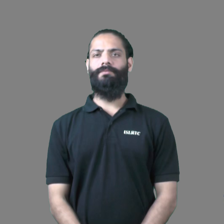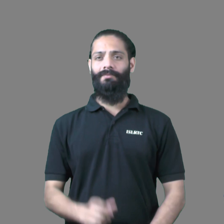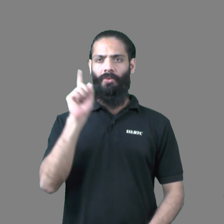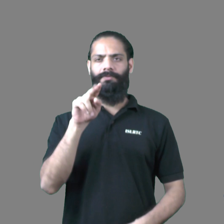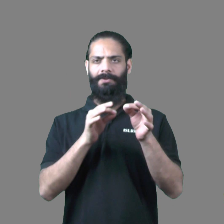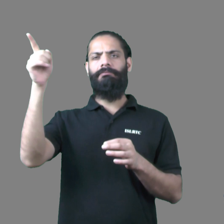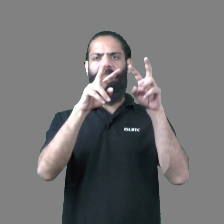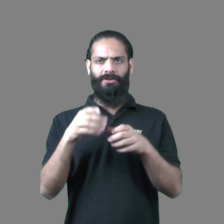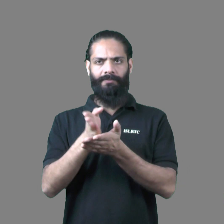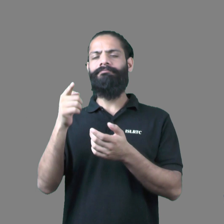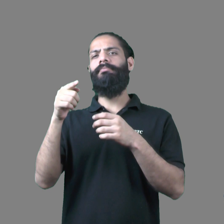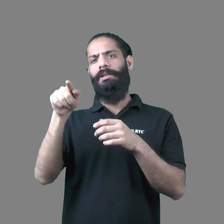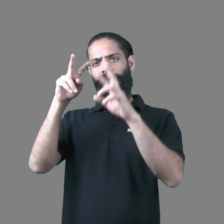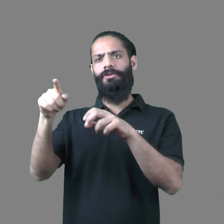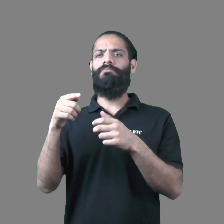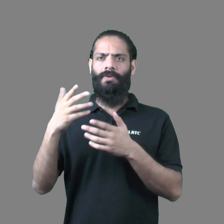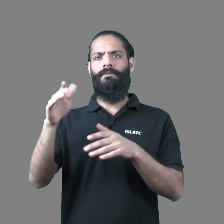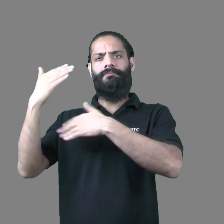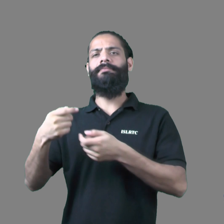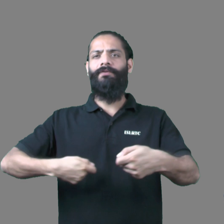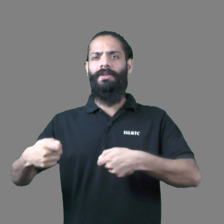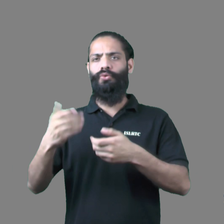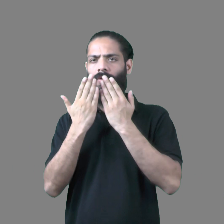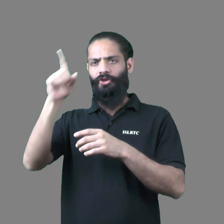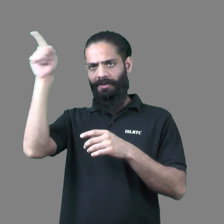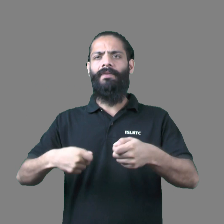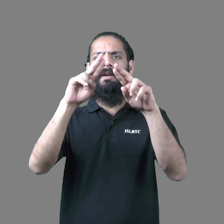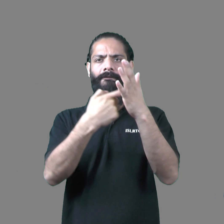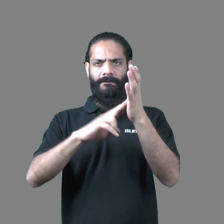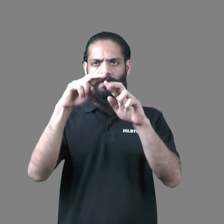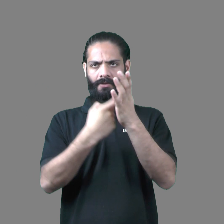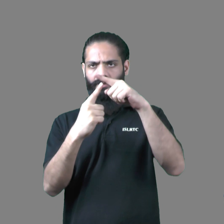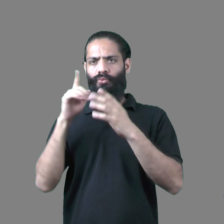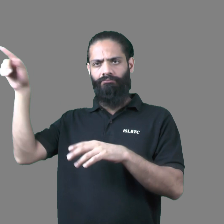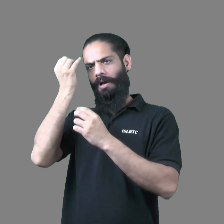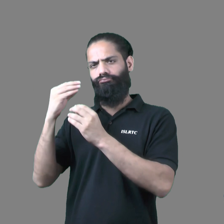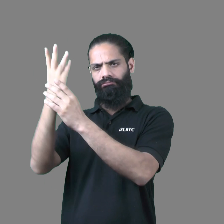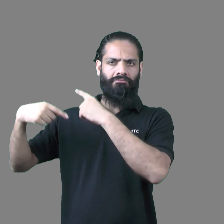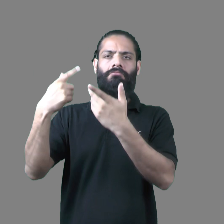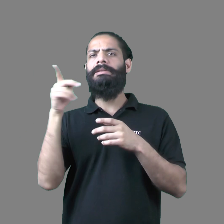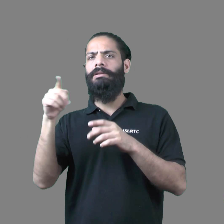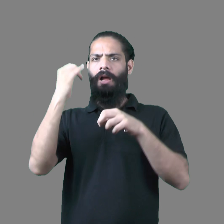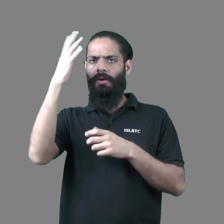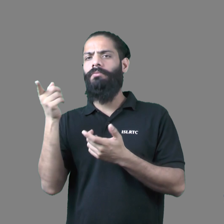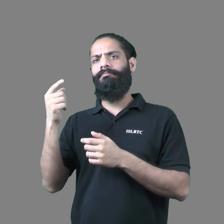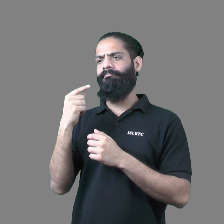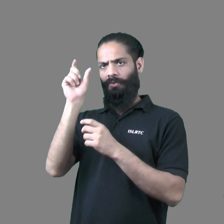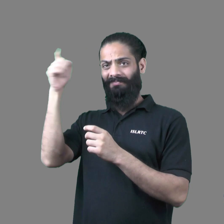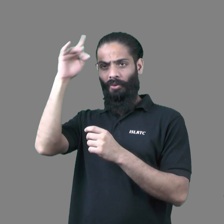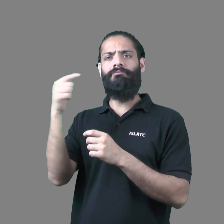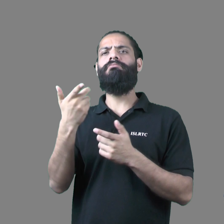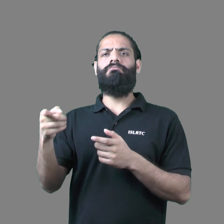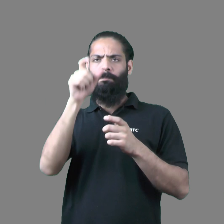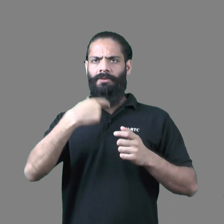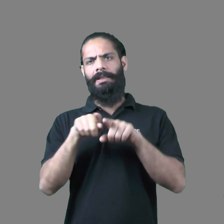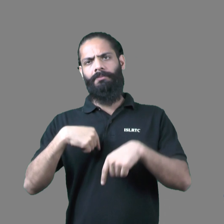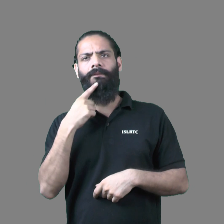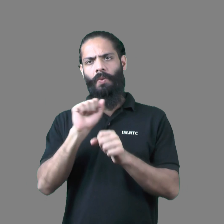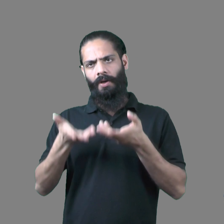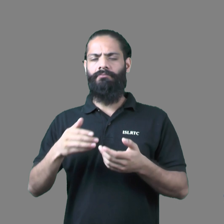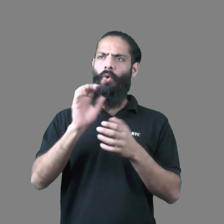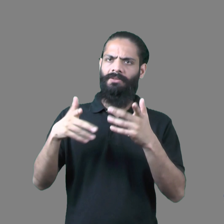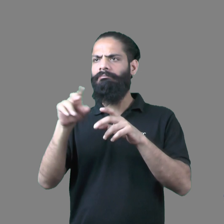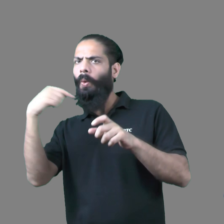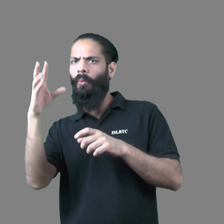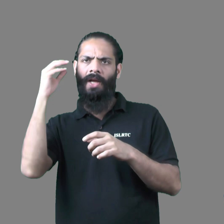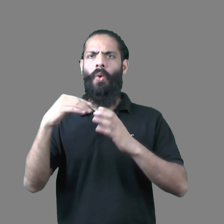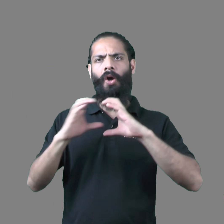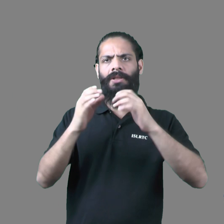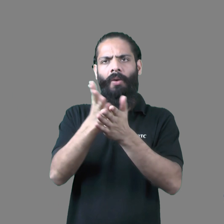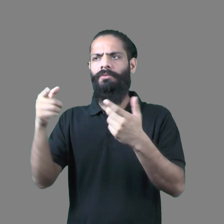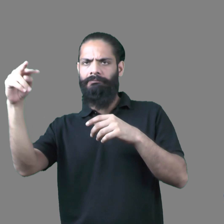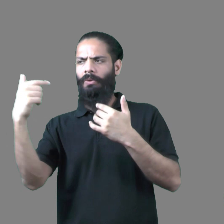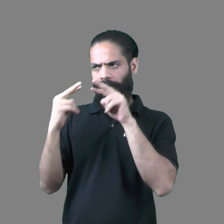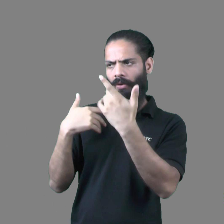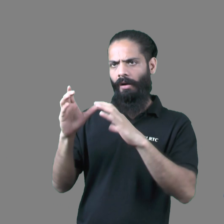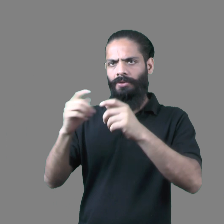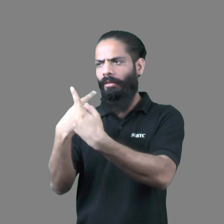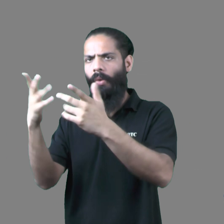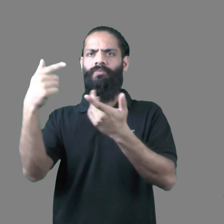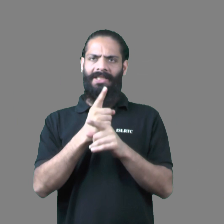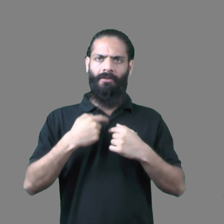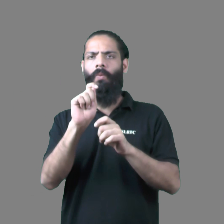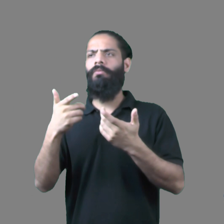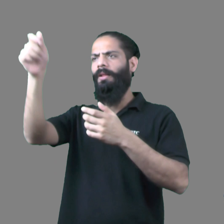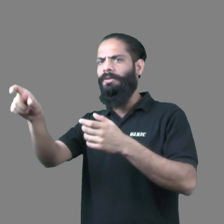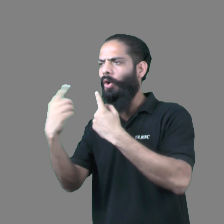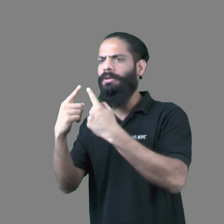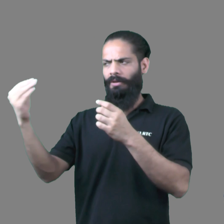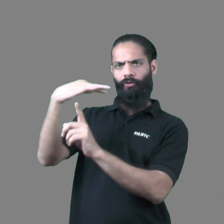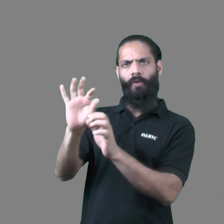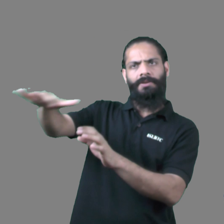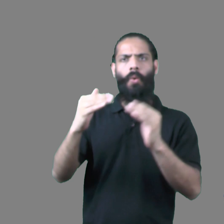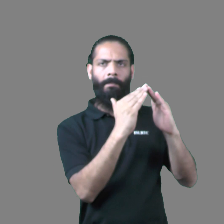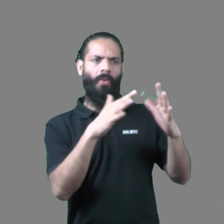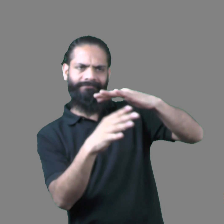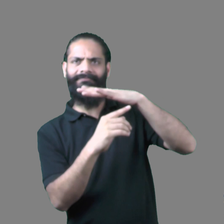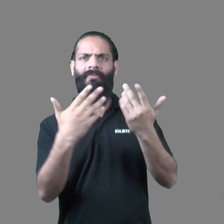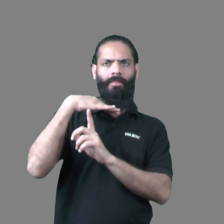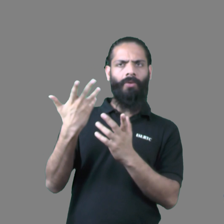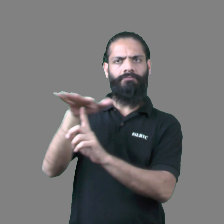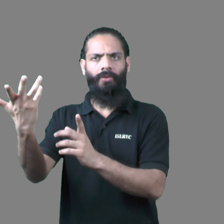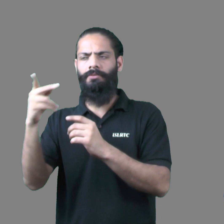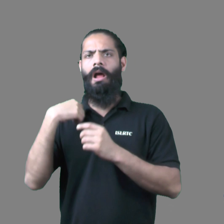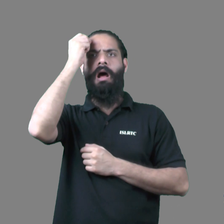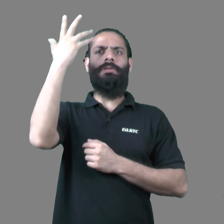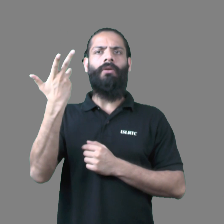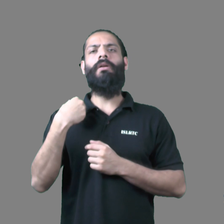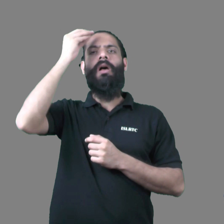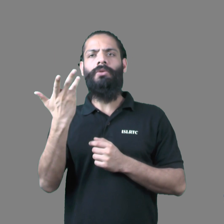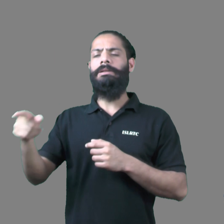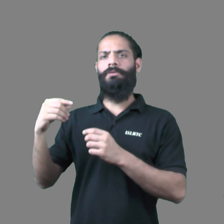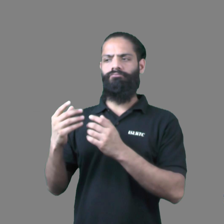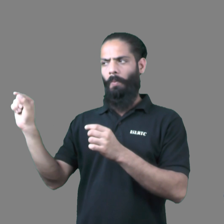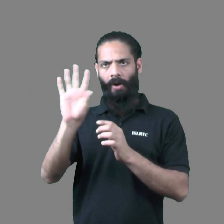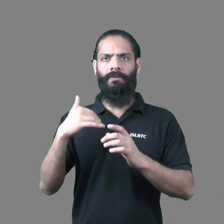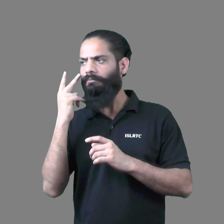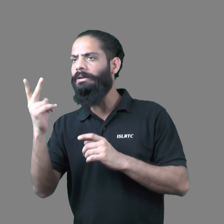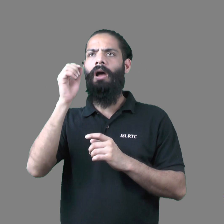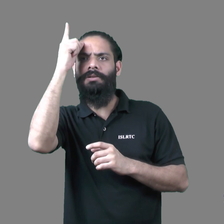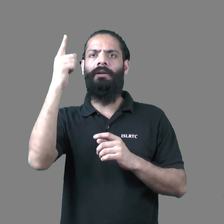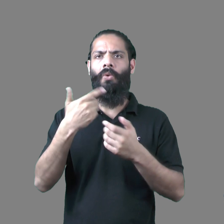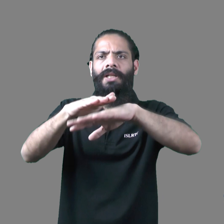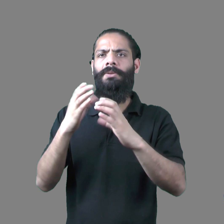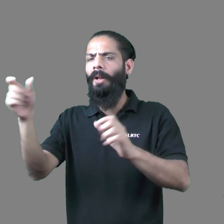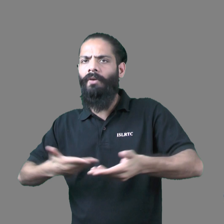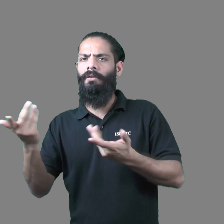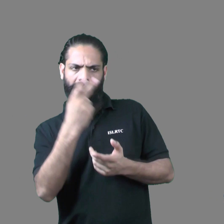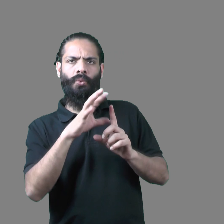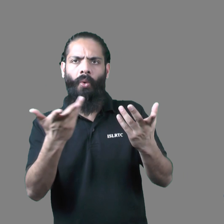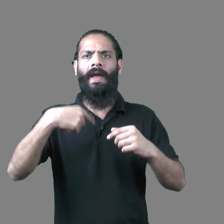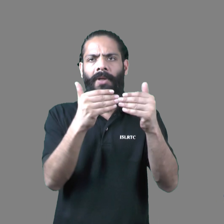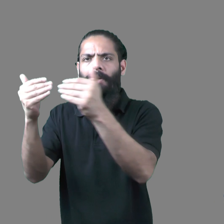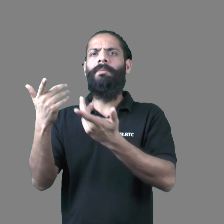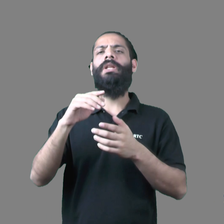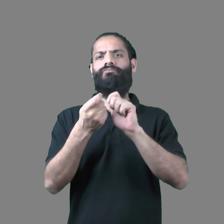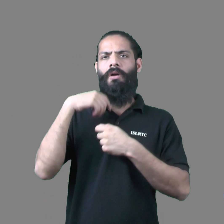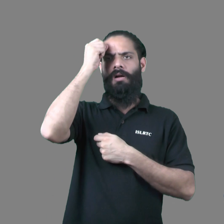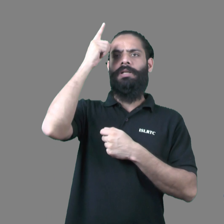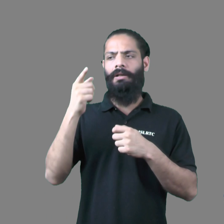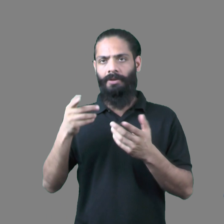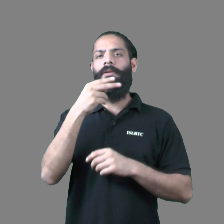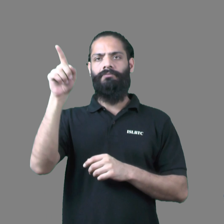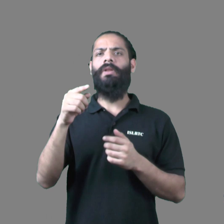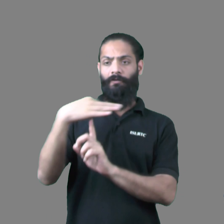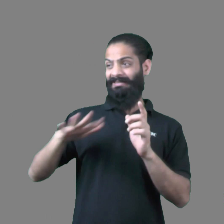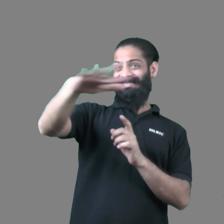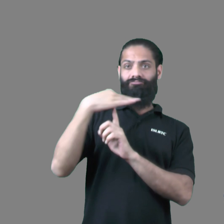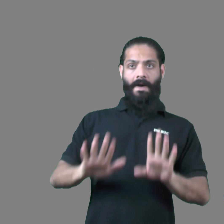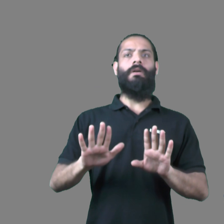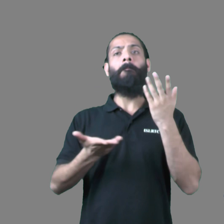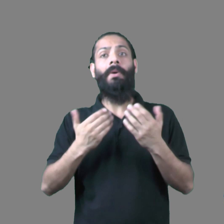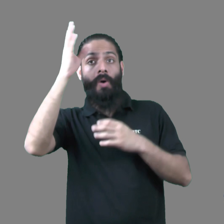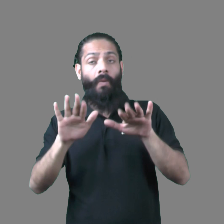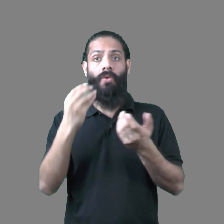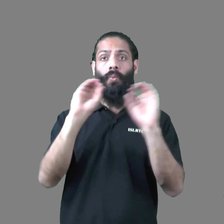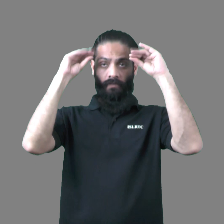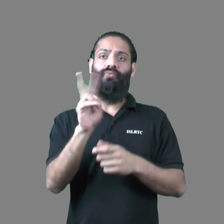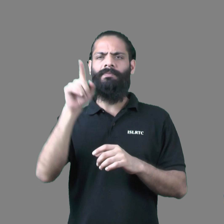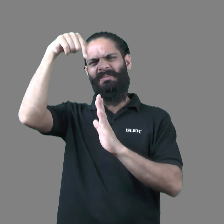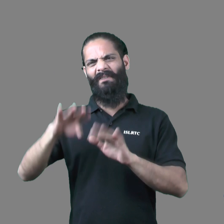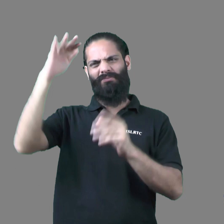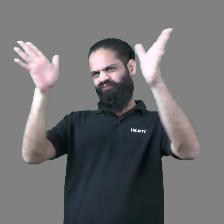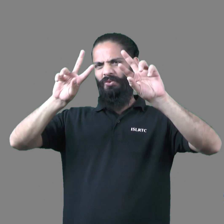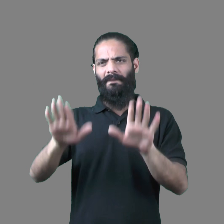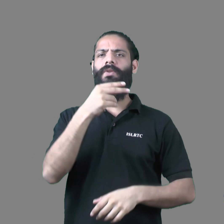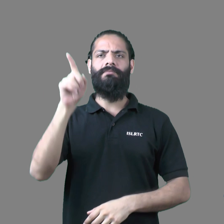Critical Theory